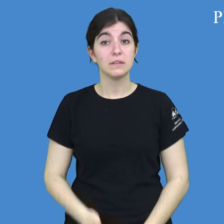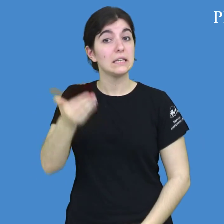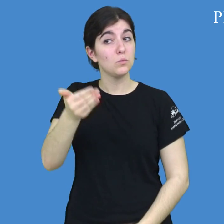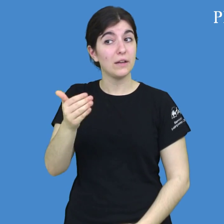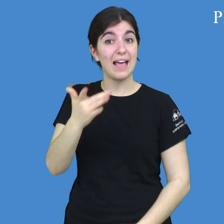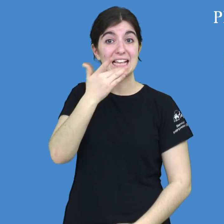importar